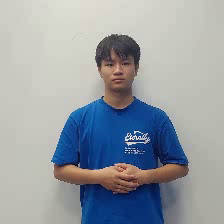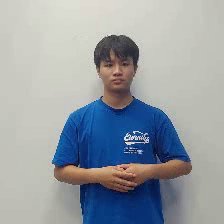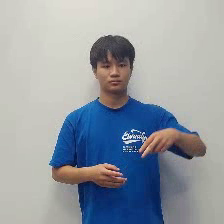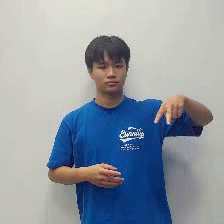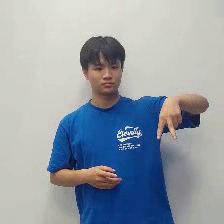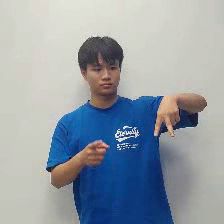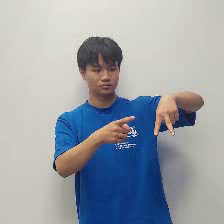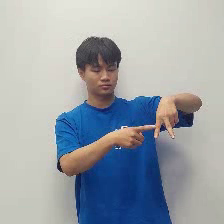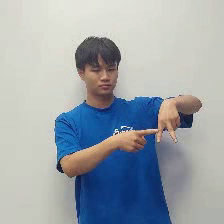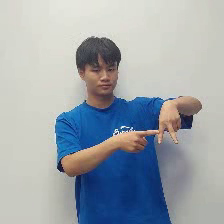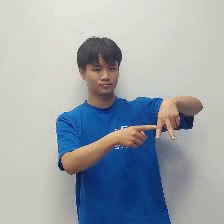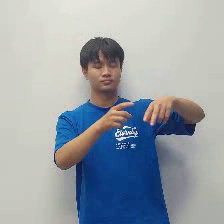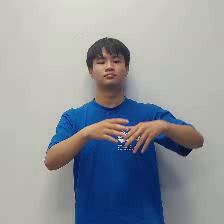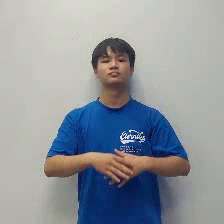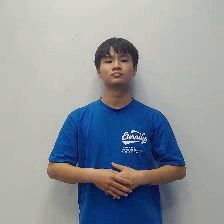Chân